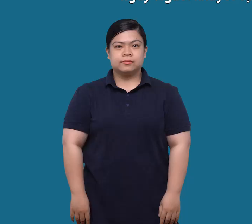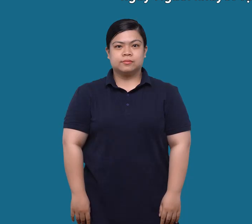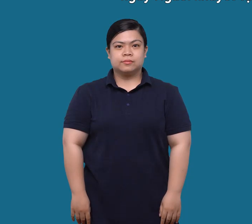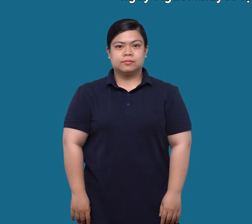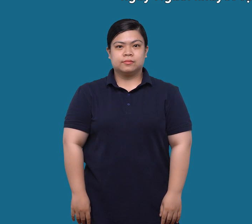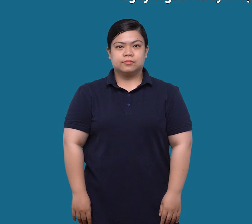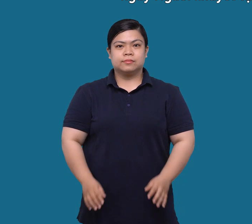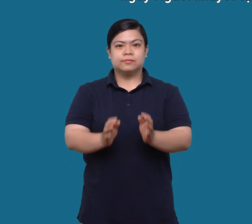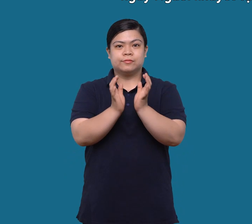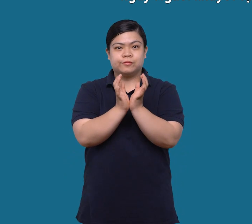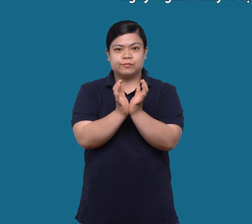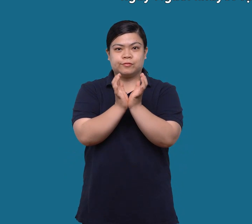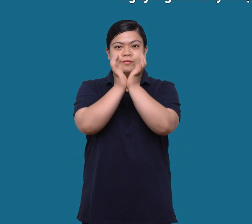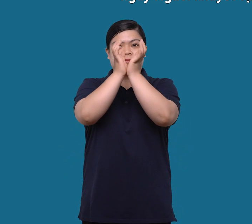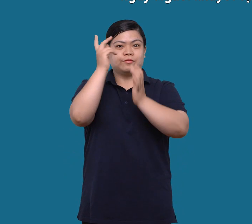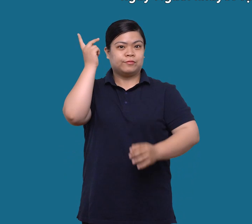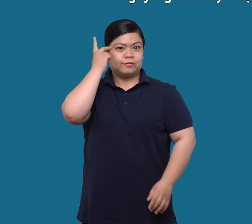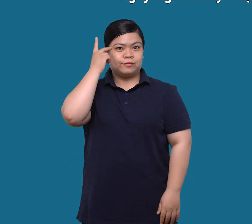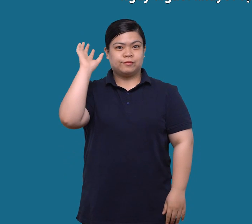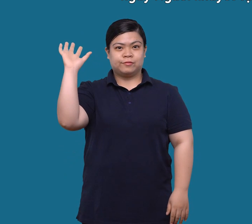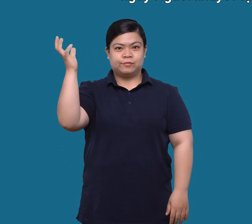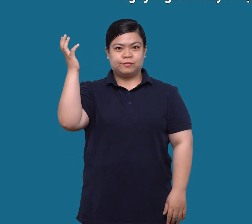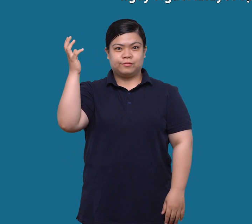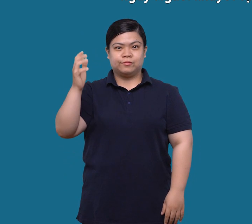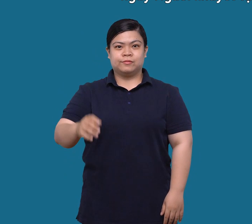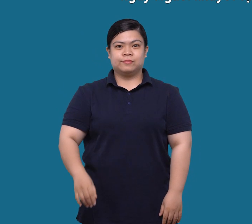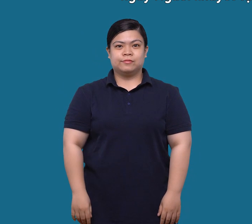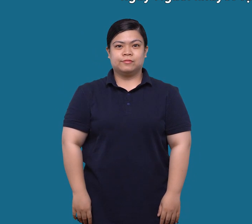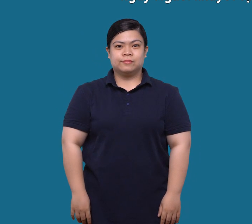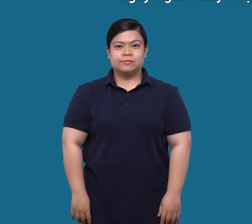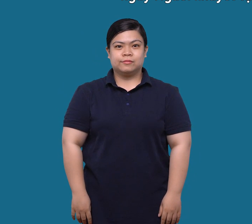ngày Người khuyết tật Thế giới 3/12